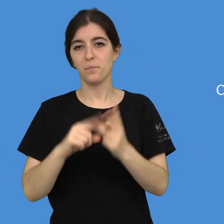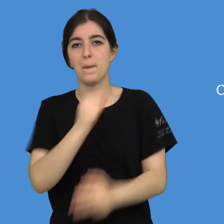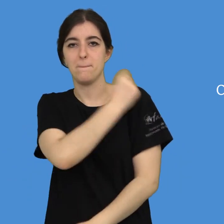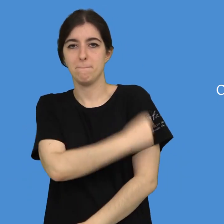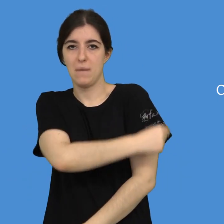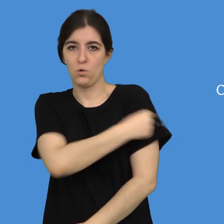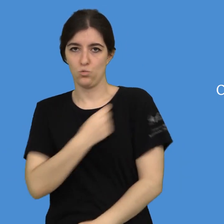vacuna